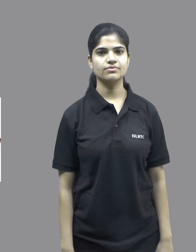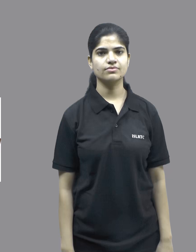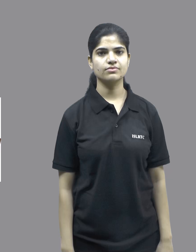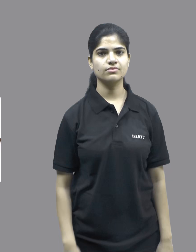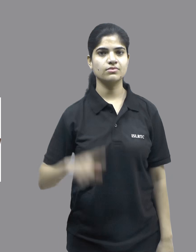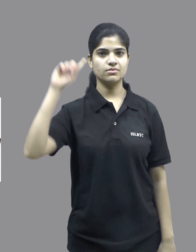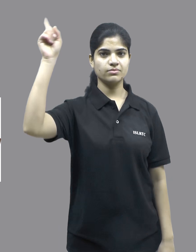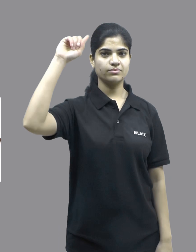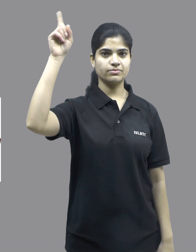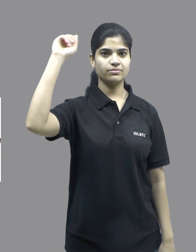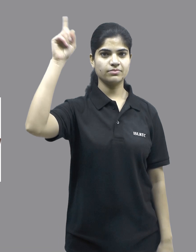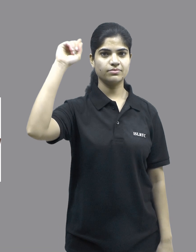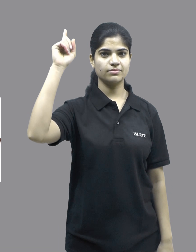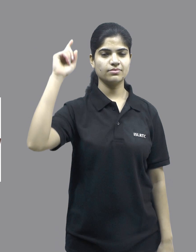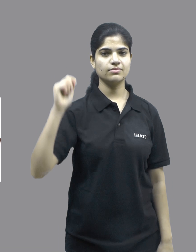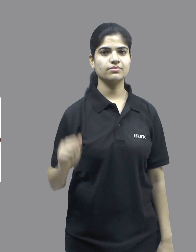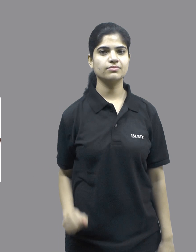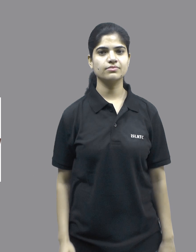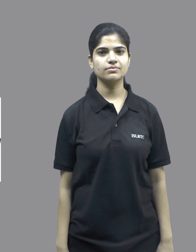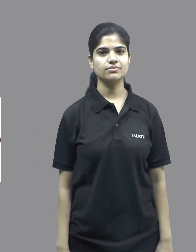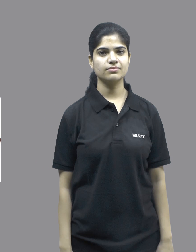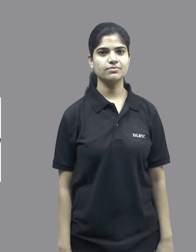Fan